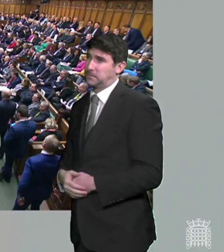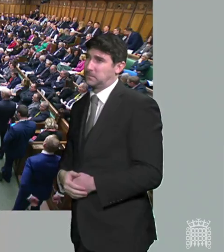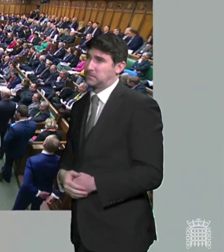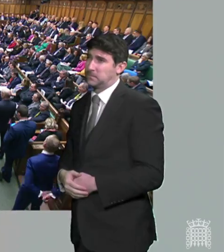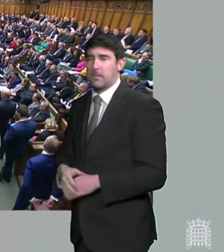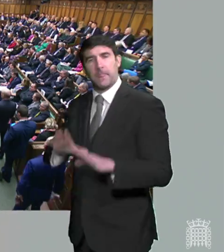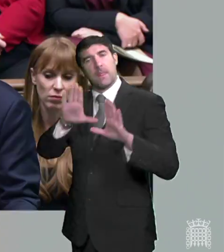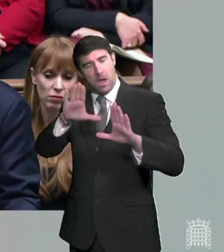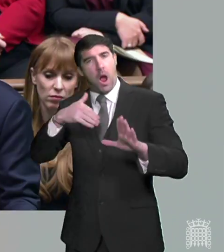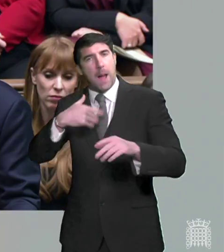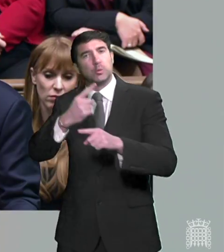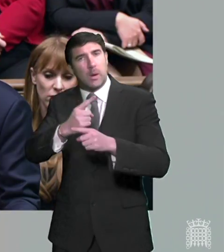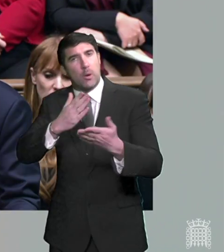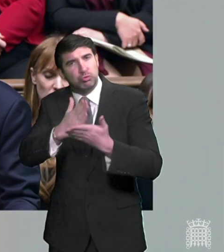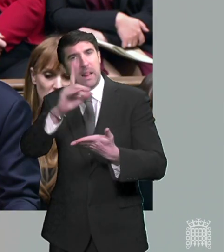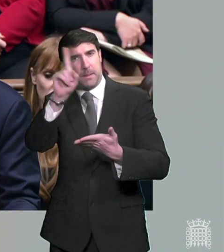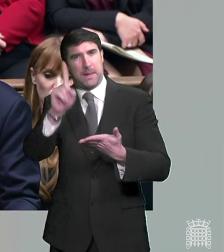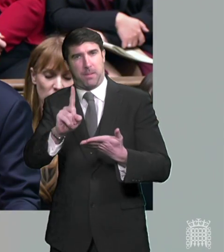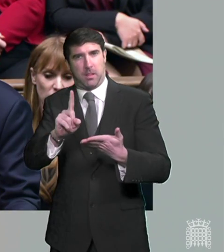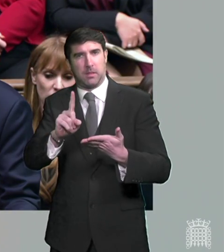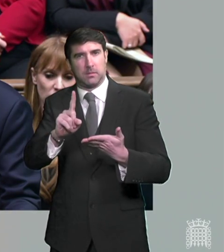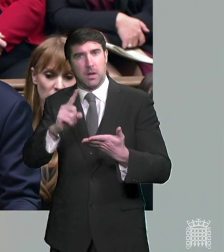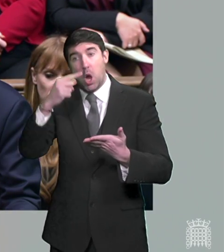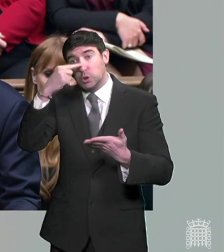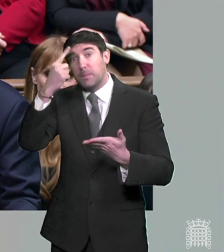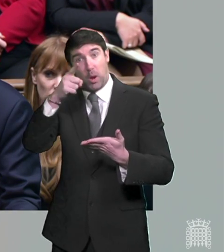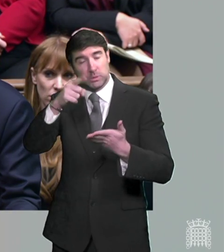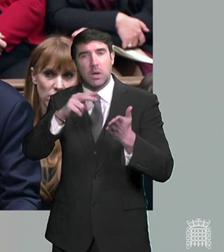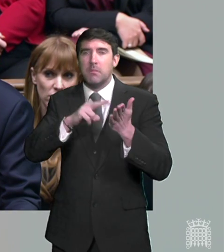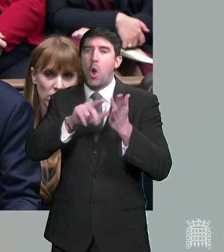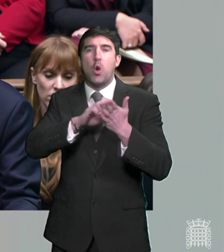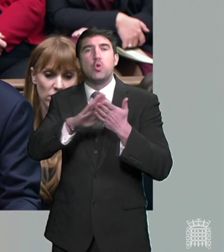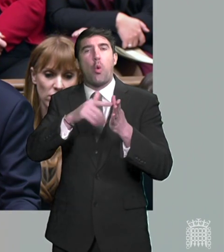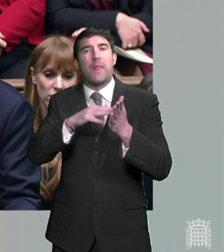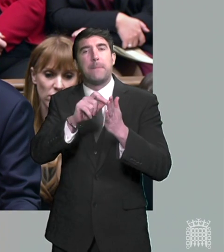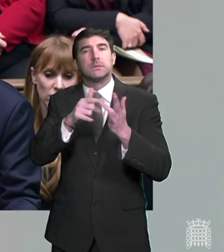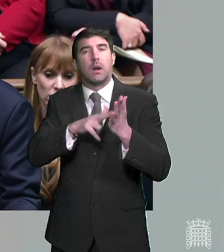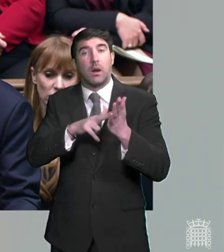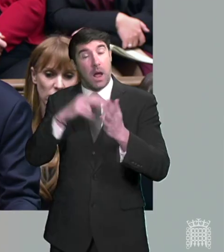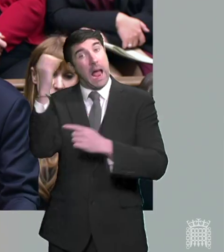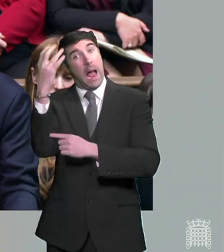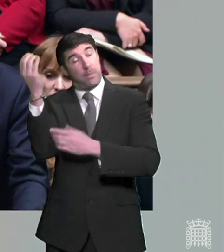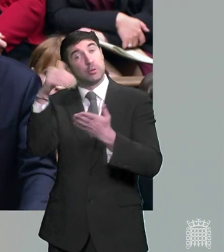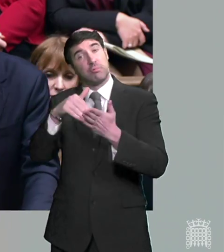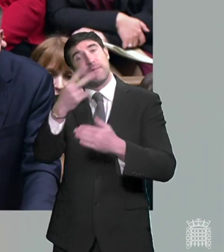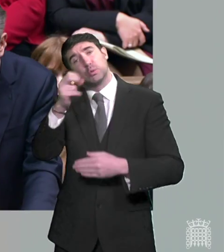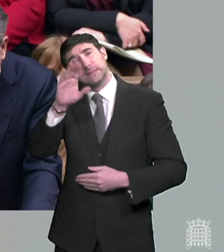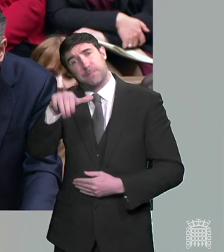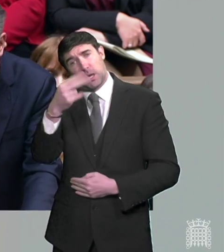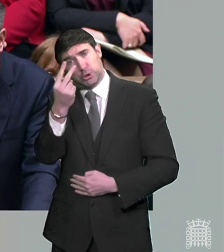I am talking about our constituents. If they were in Northampton, the ambulance would not arrive until 2.20 pm.